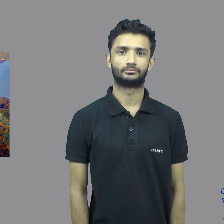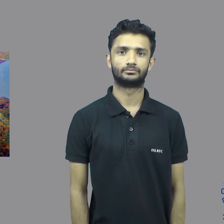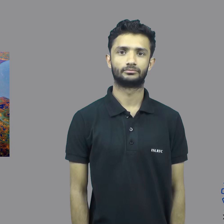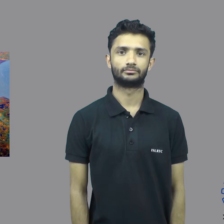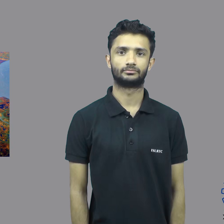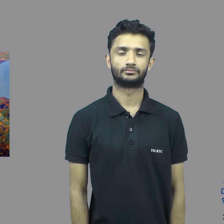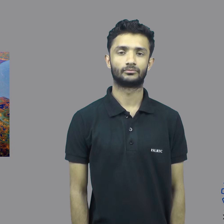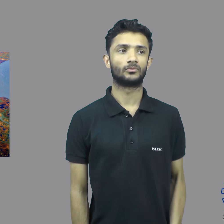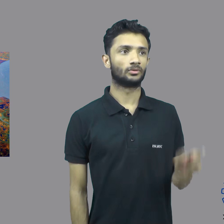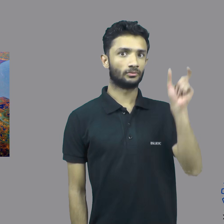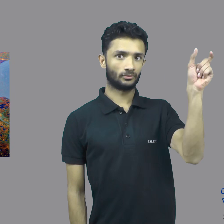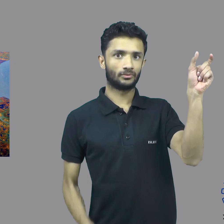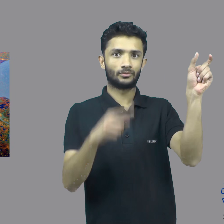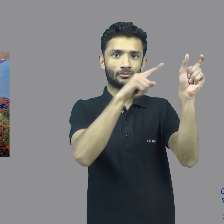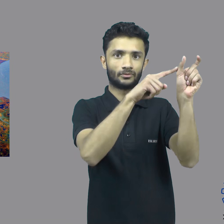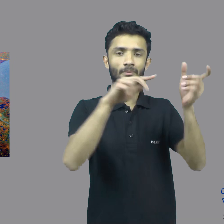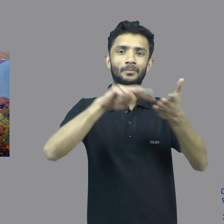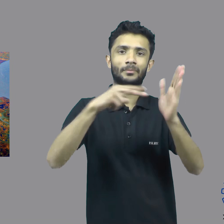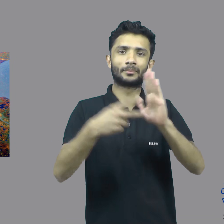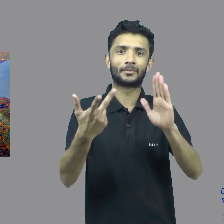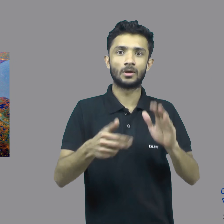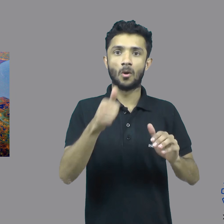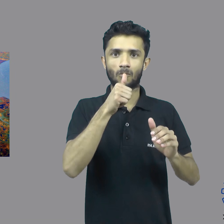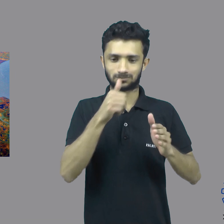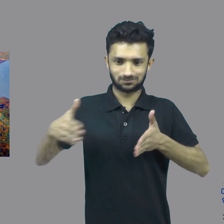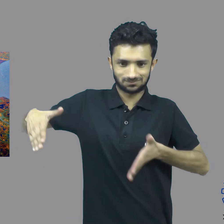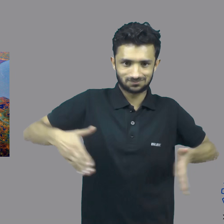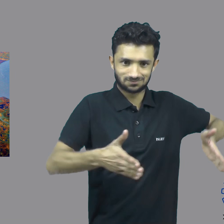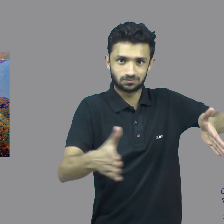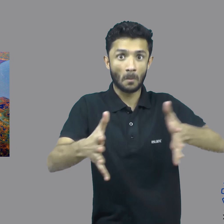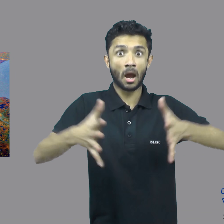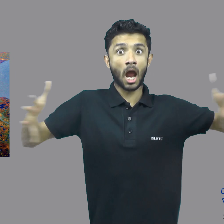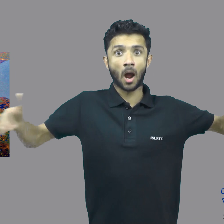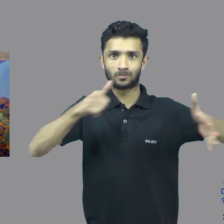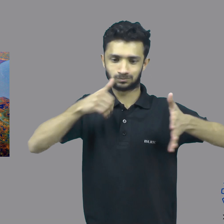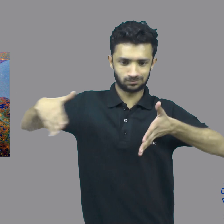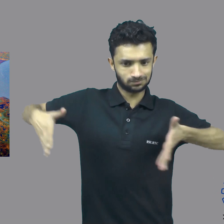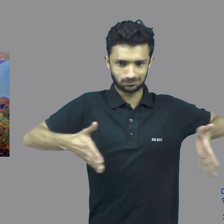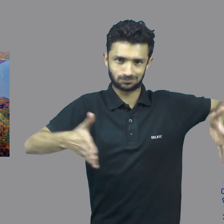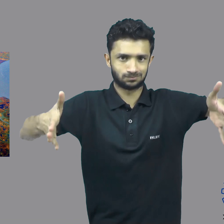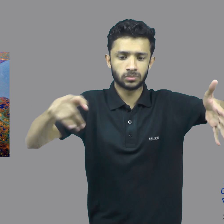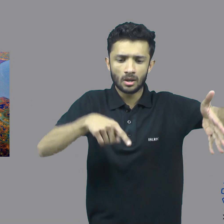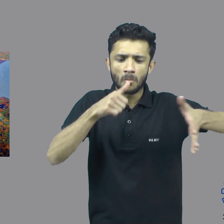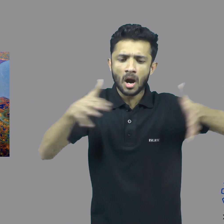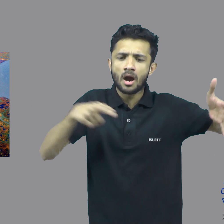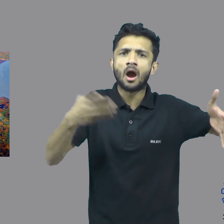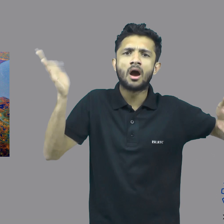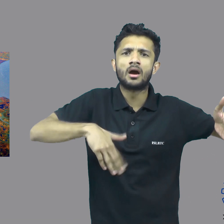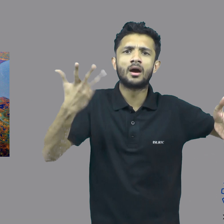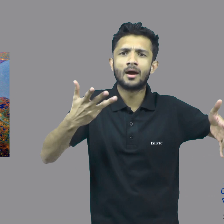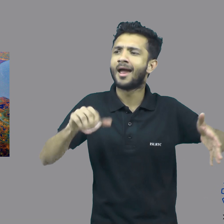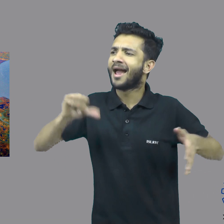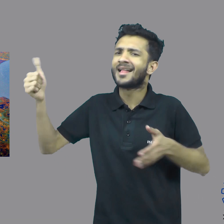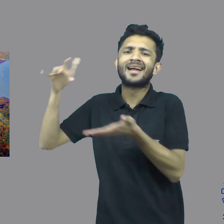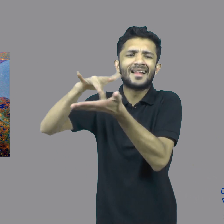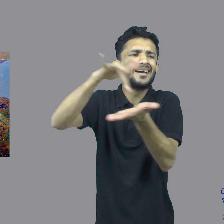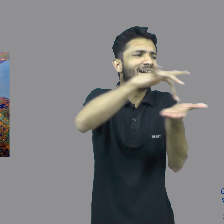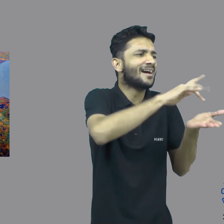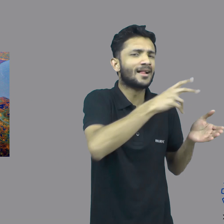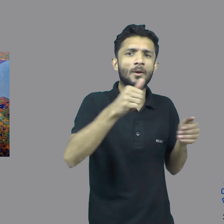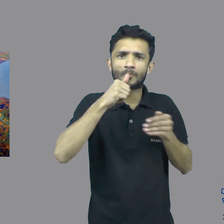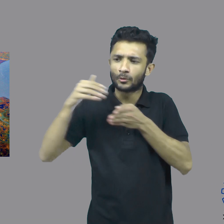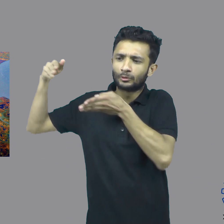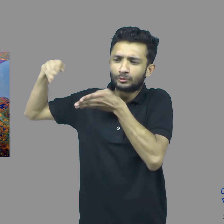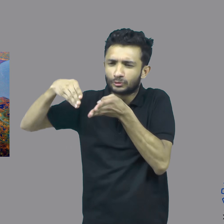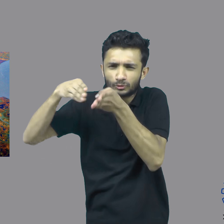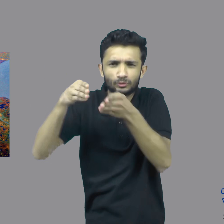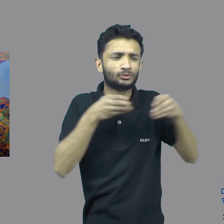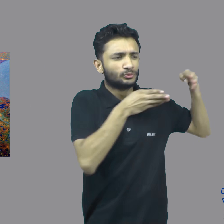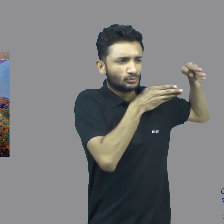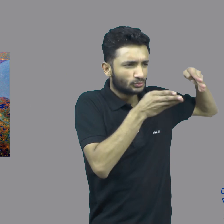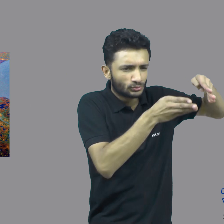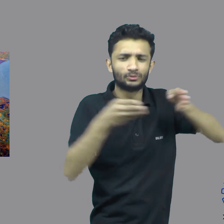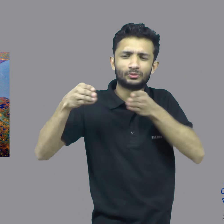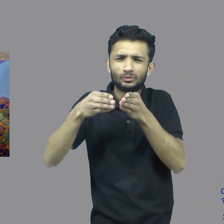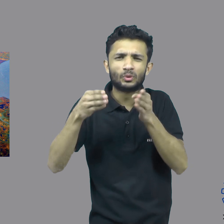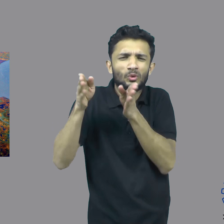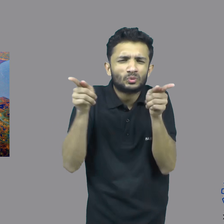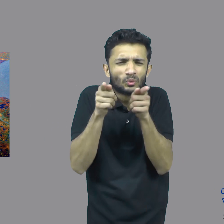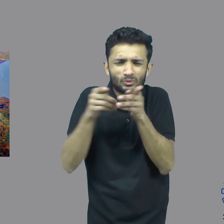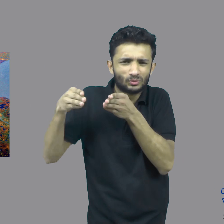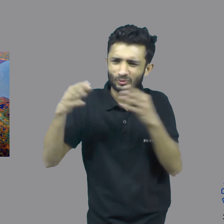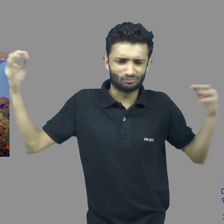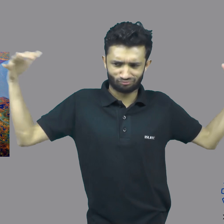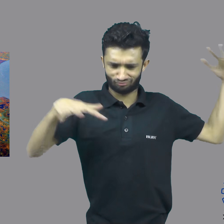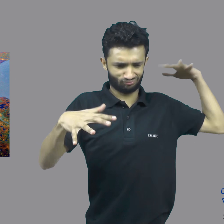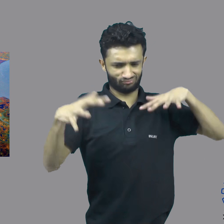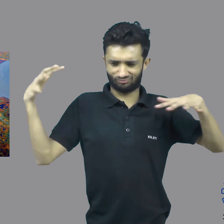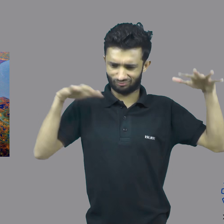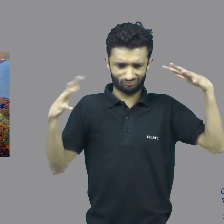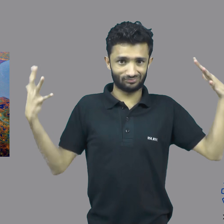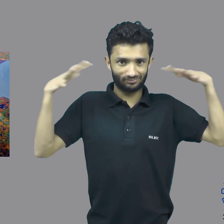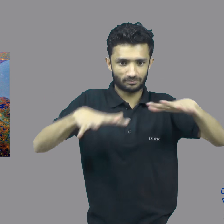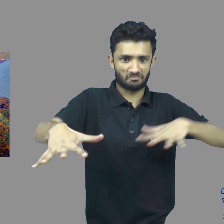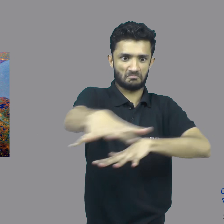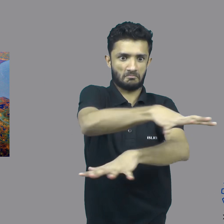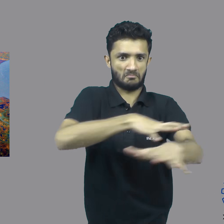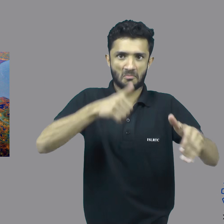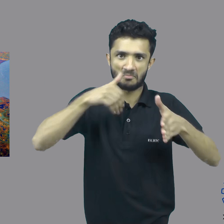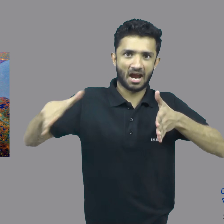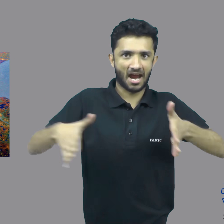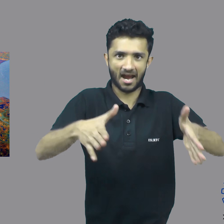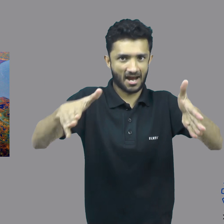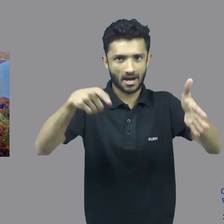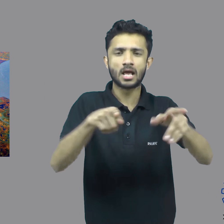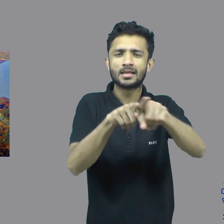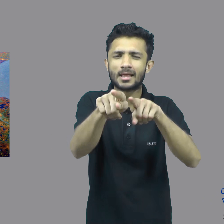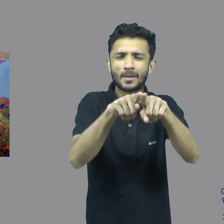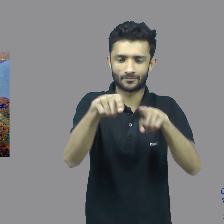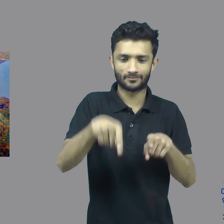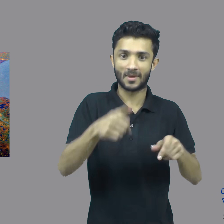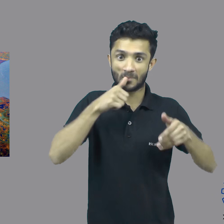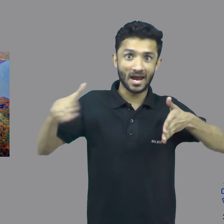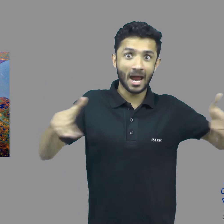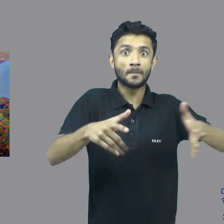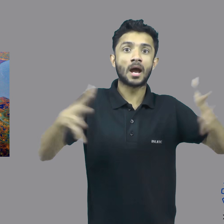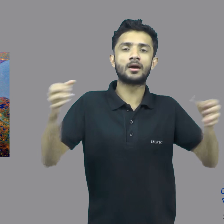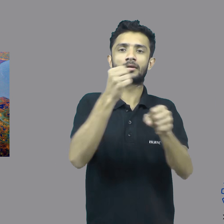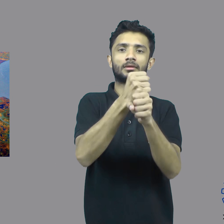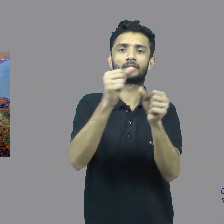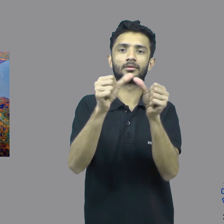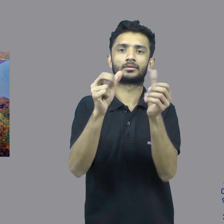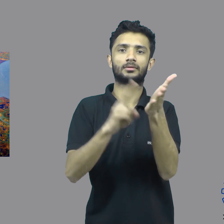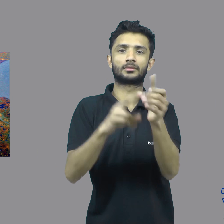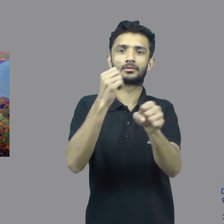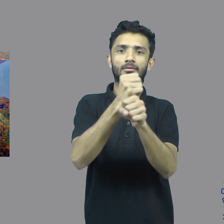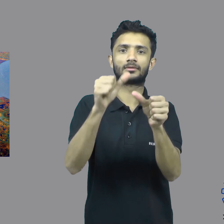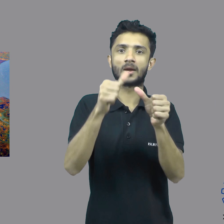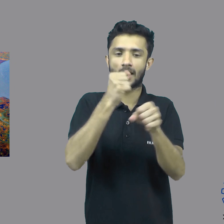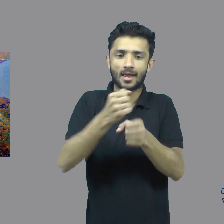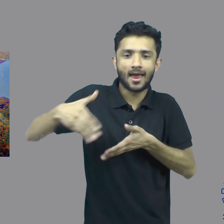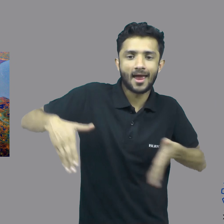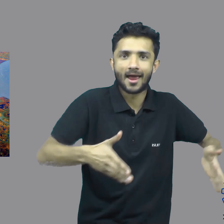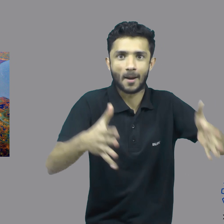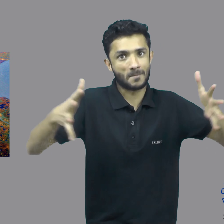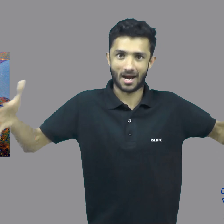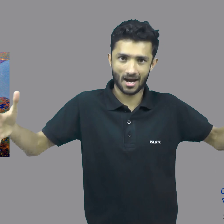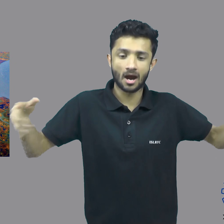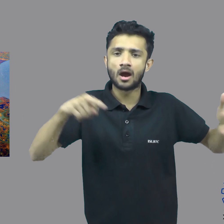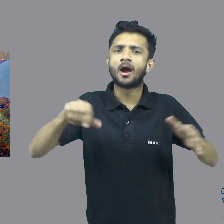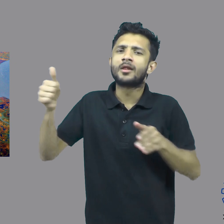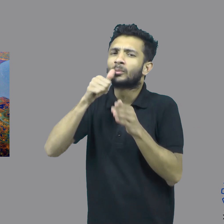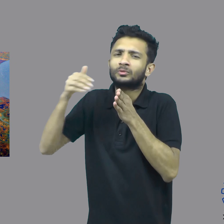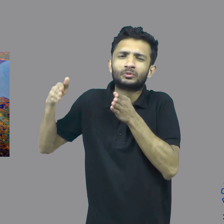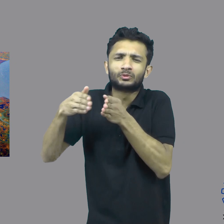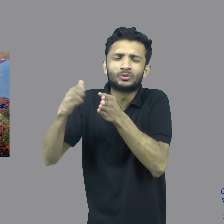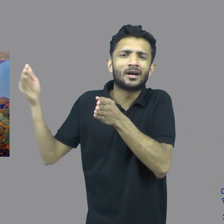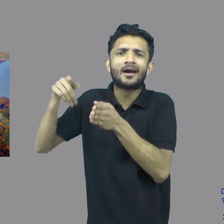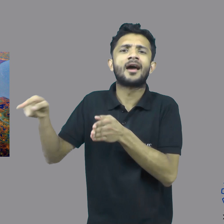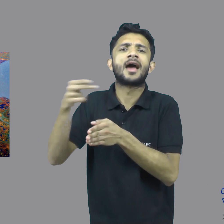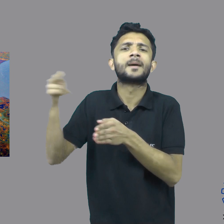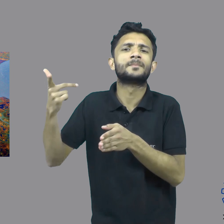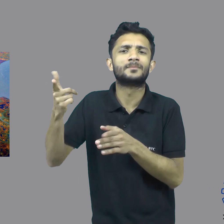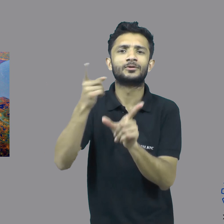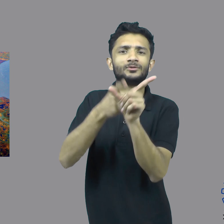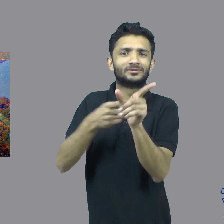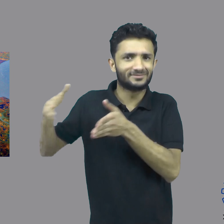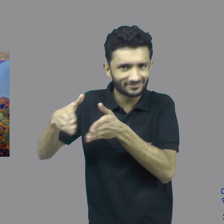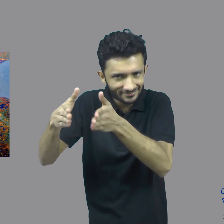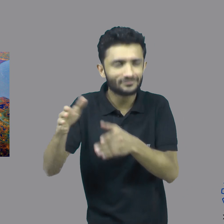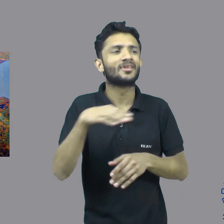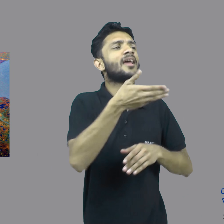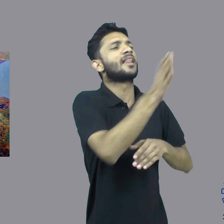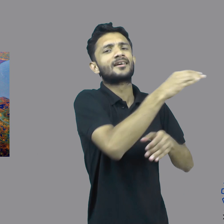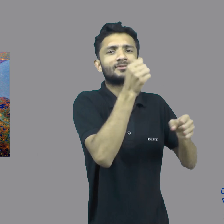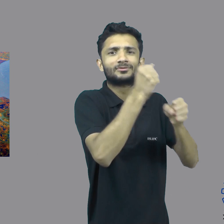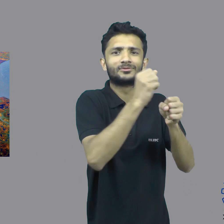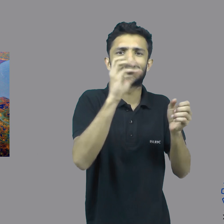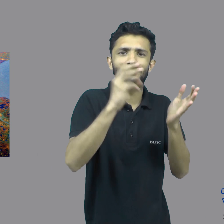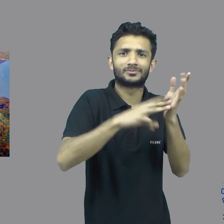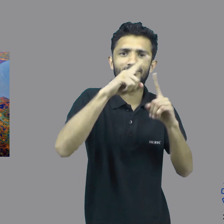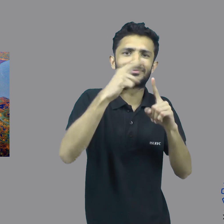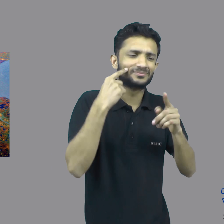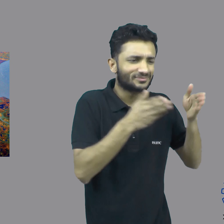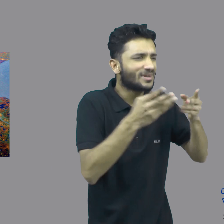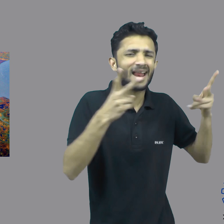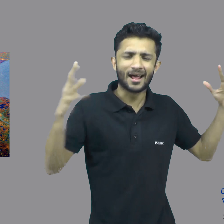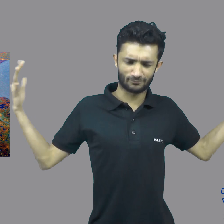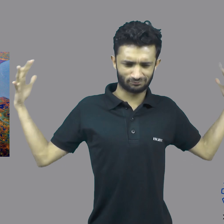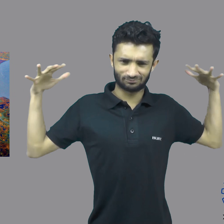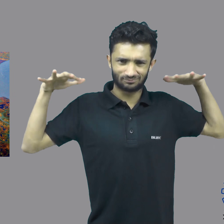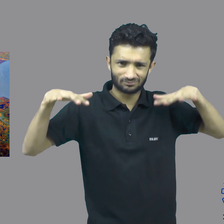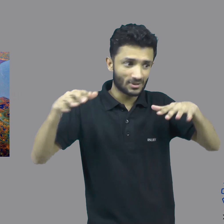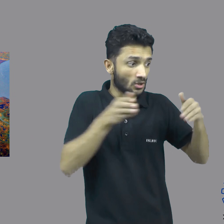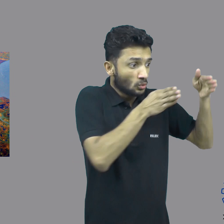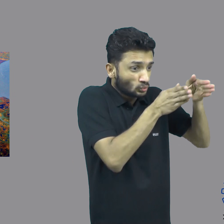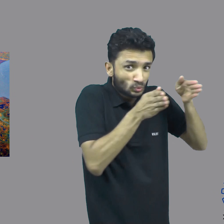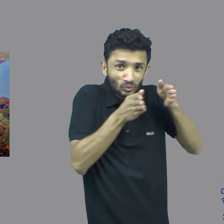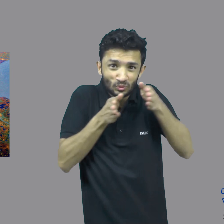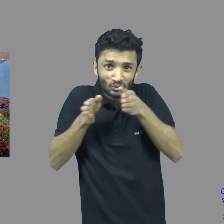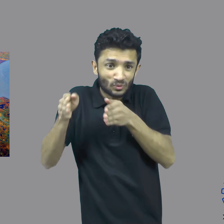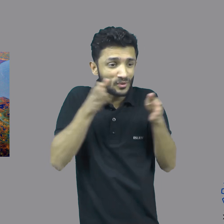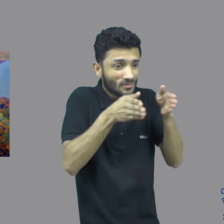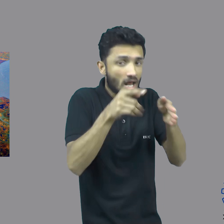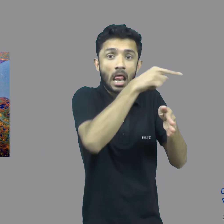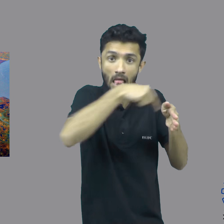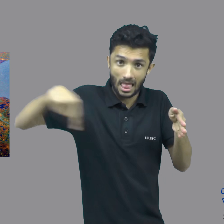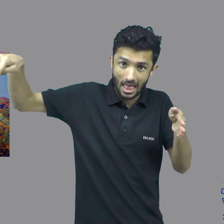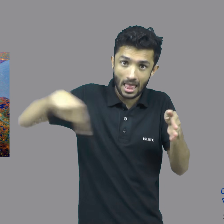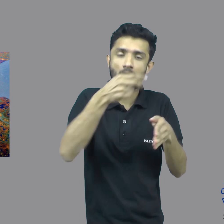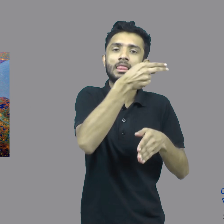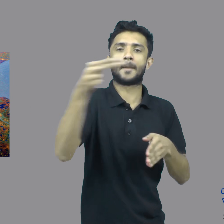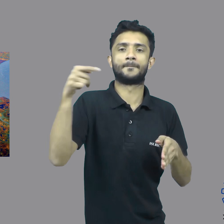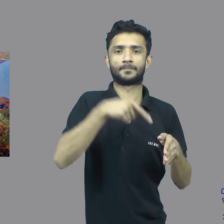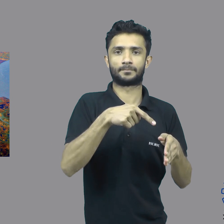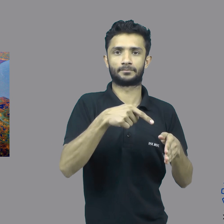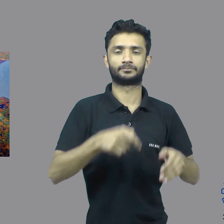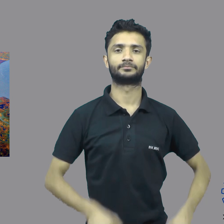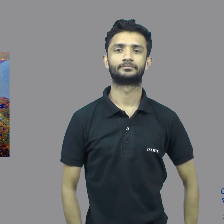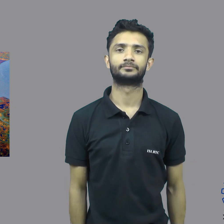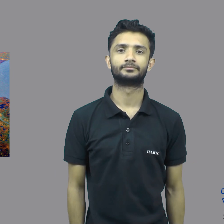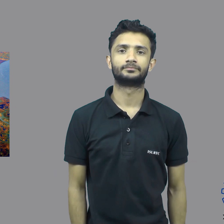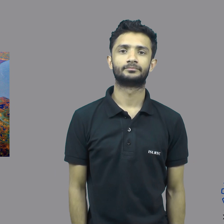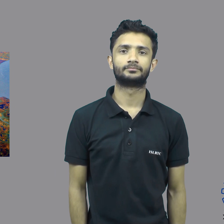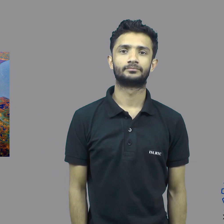Tributaries